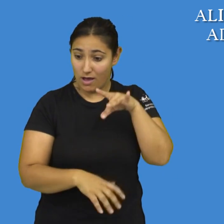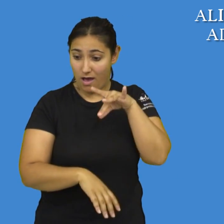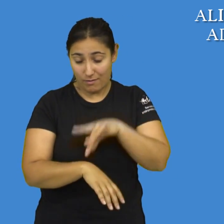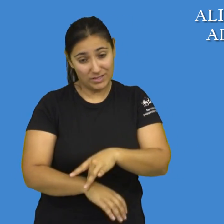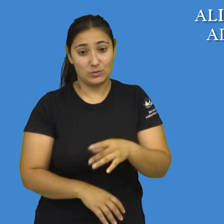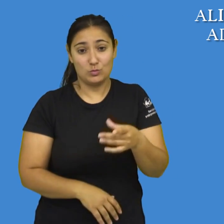enfermo